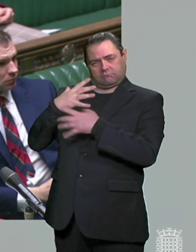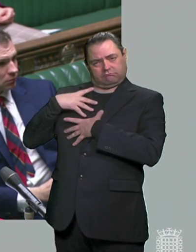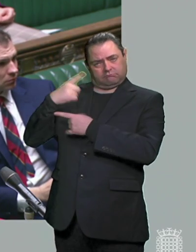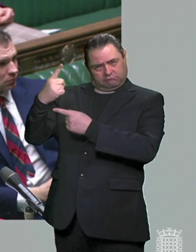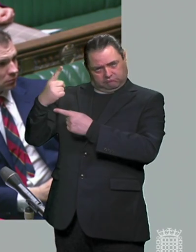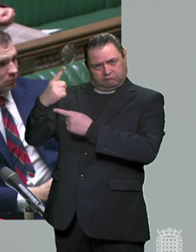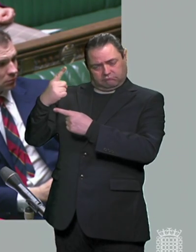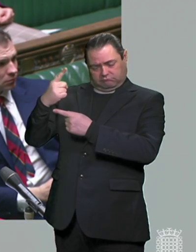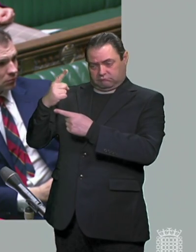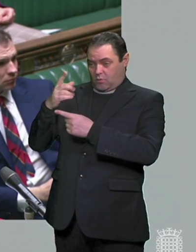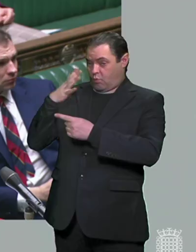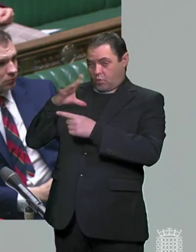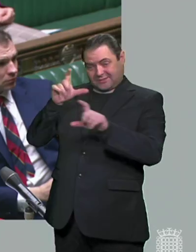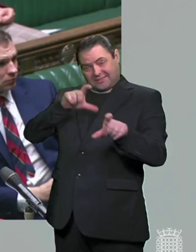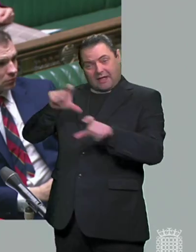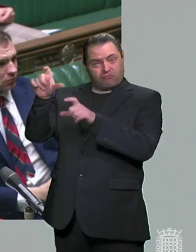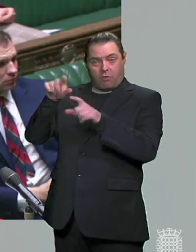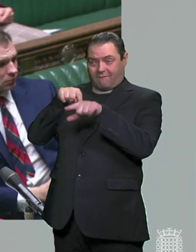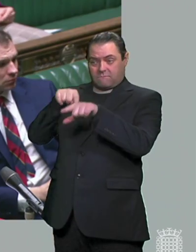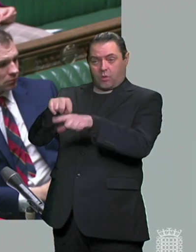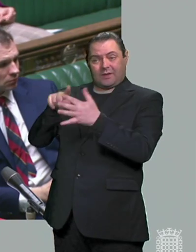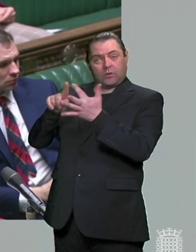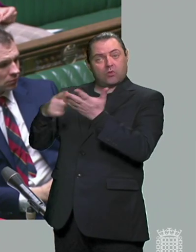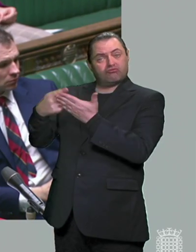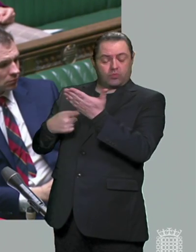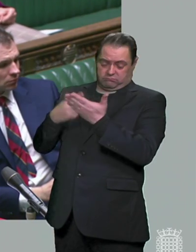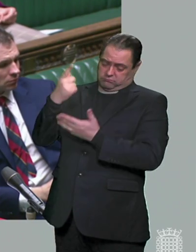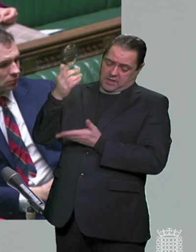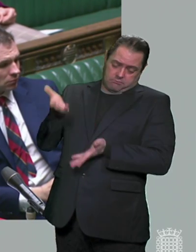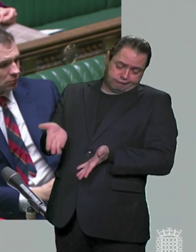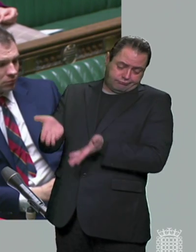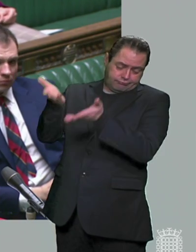If they want to remain in line with EU regulations, they can.